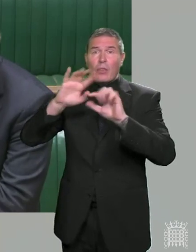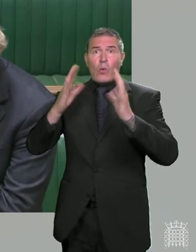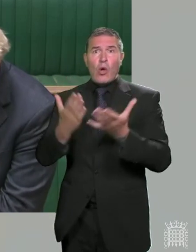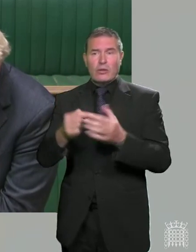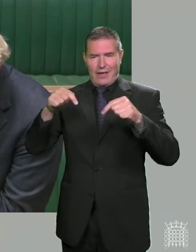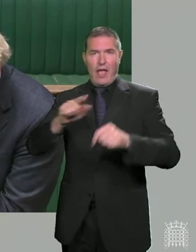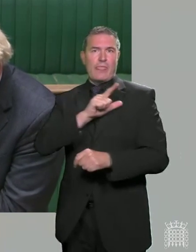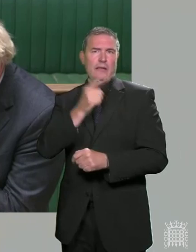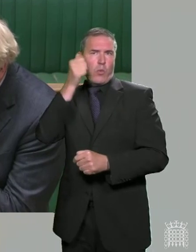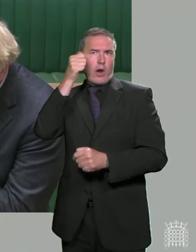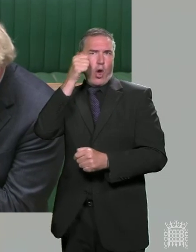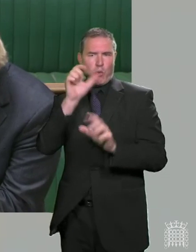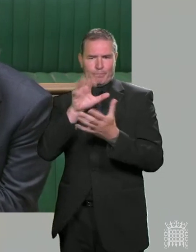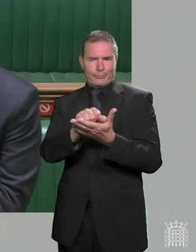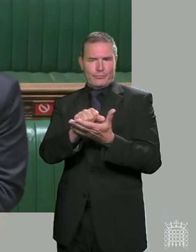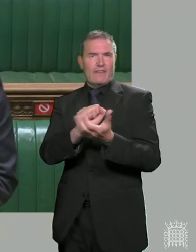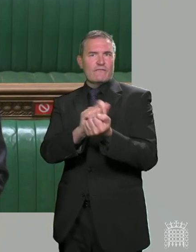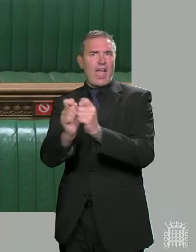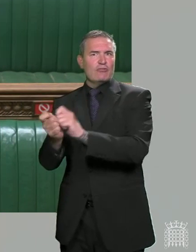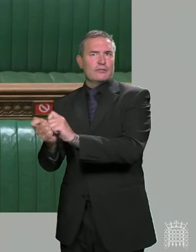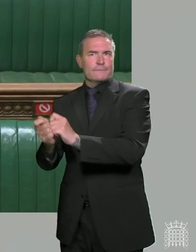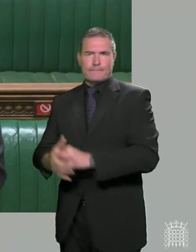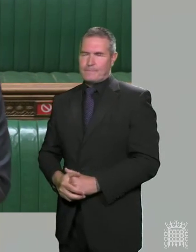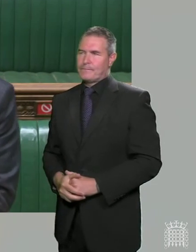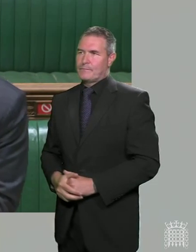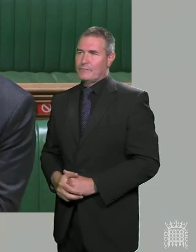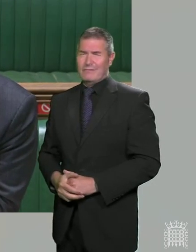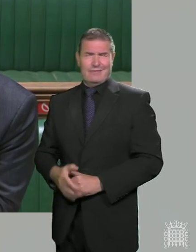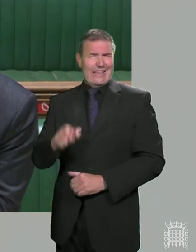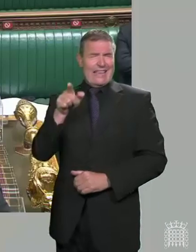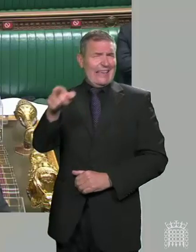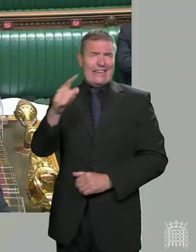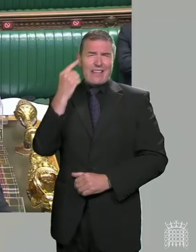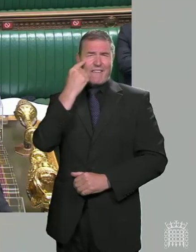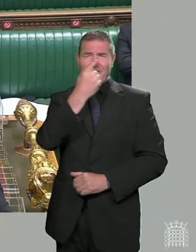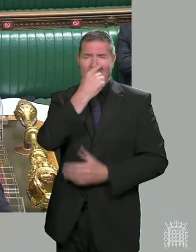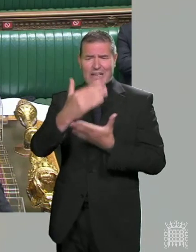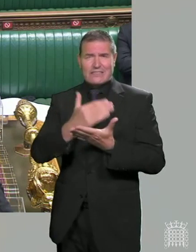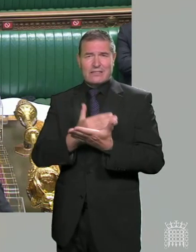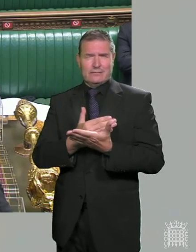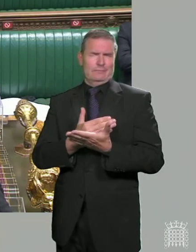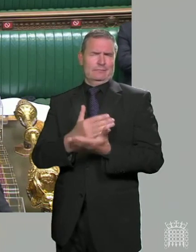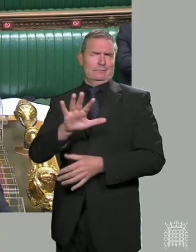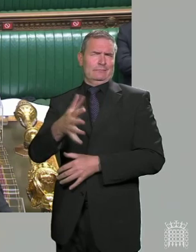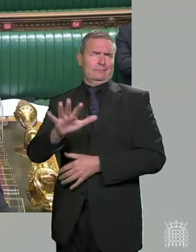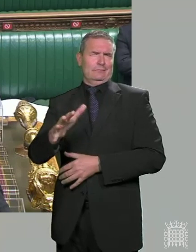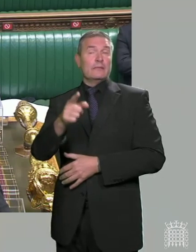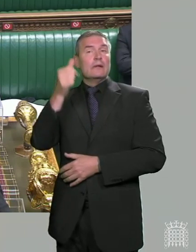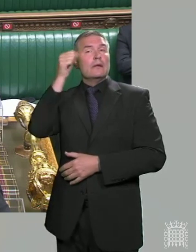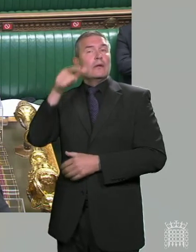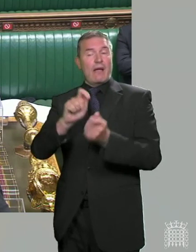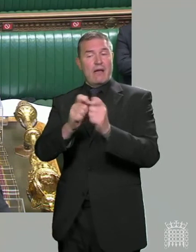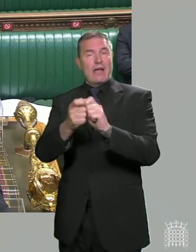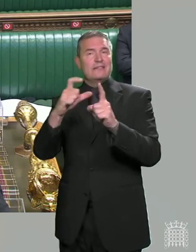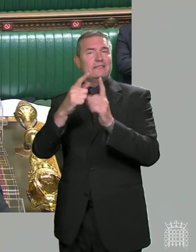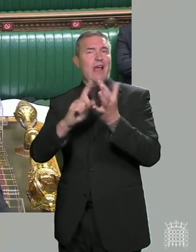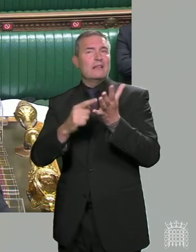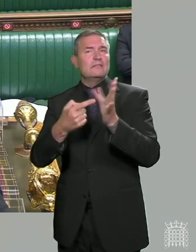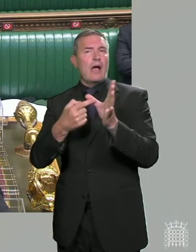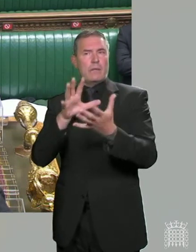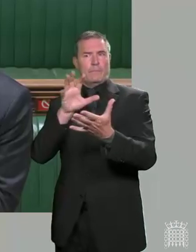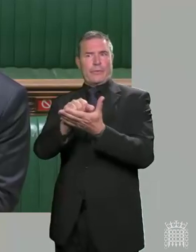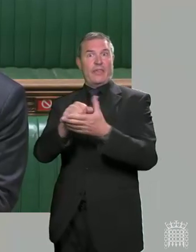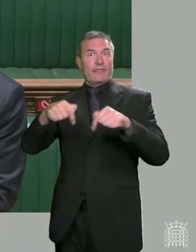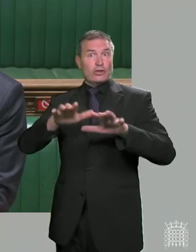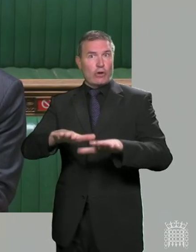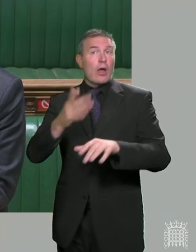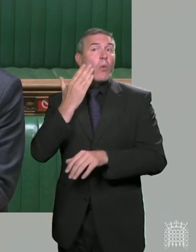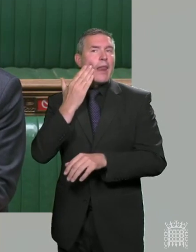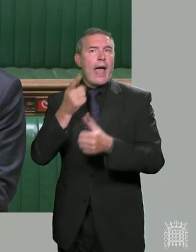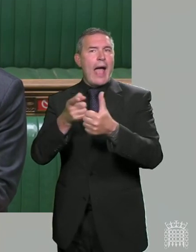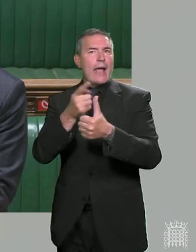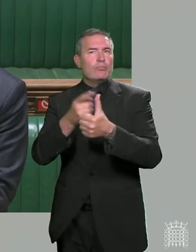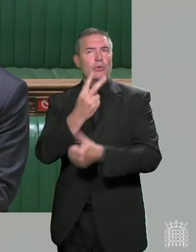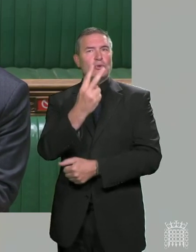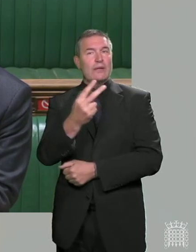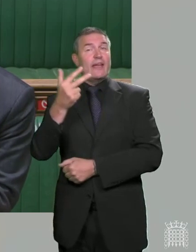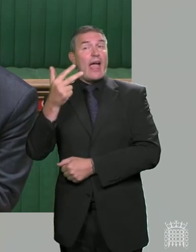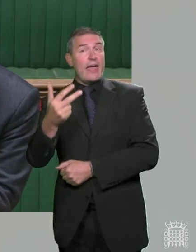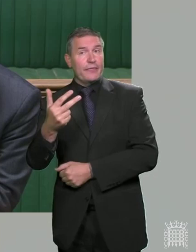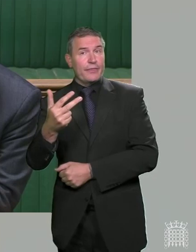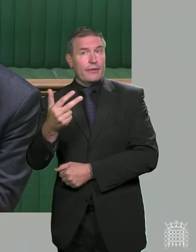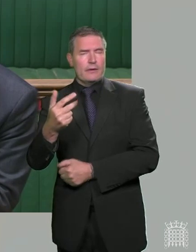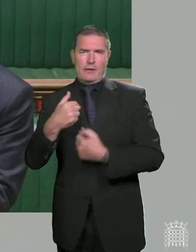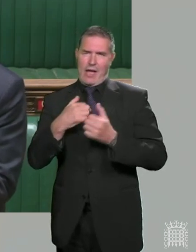I really think that the Leader of the Opposition should get his facts straight, because the delta variant, as I have said, was identified in this country on 28 April.